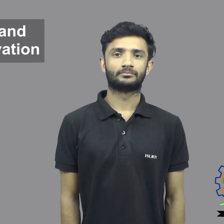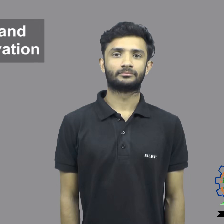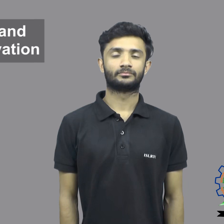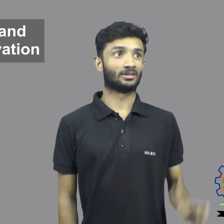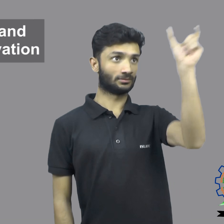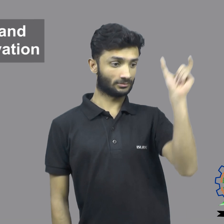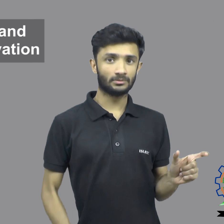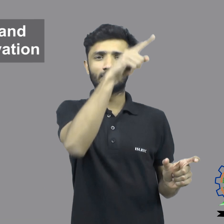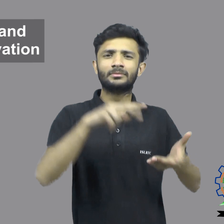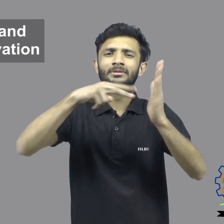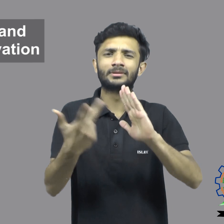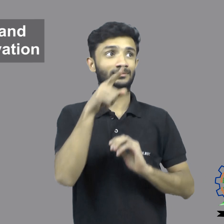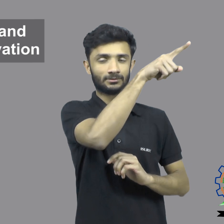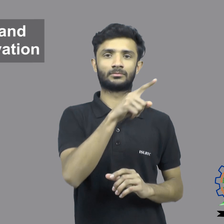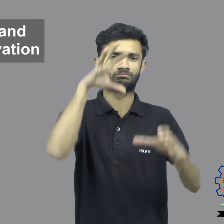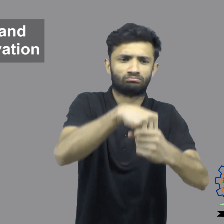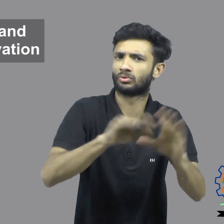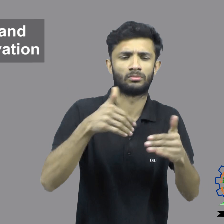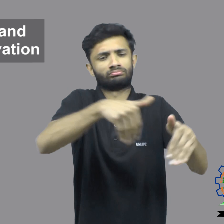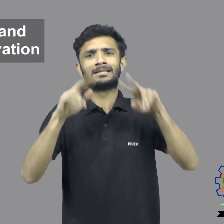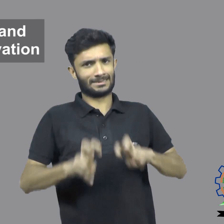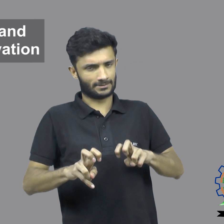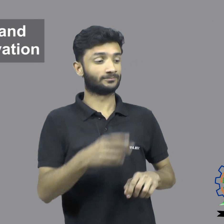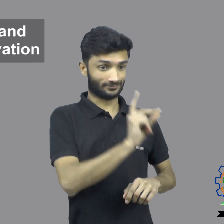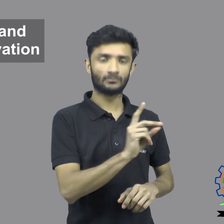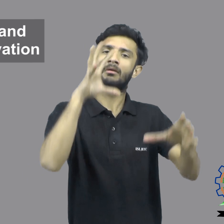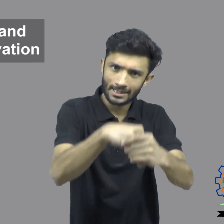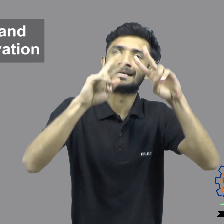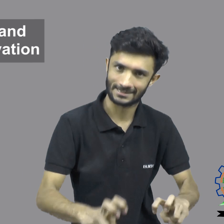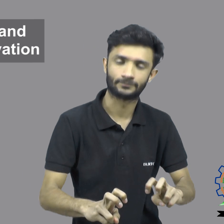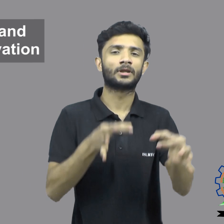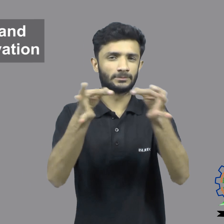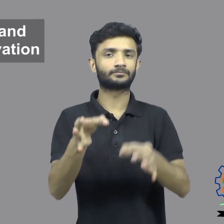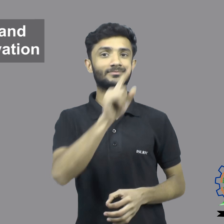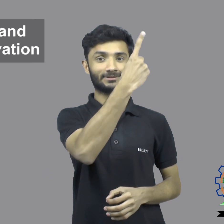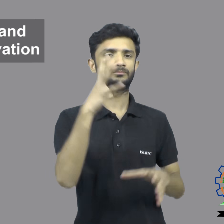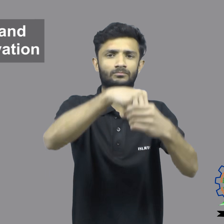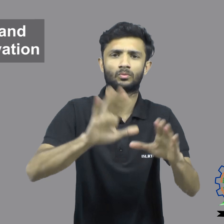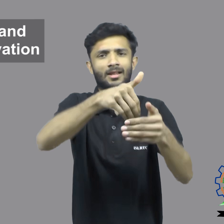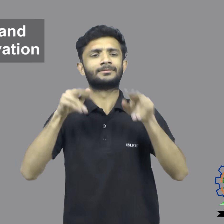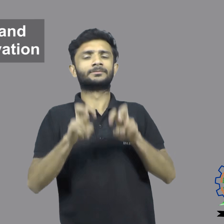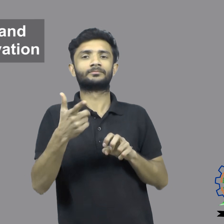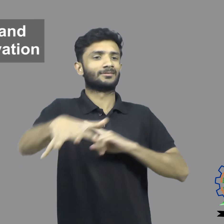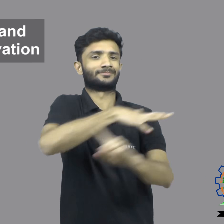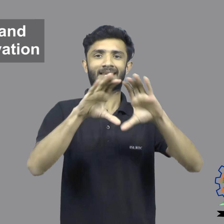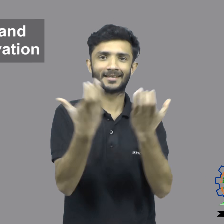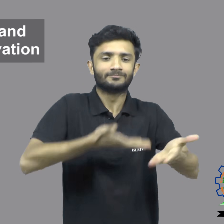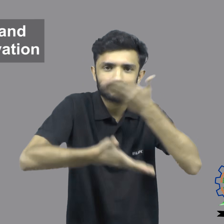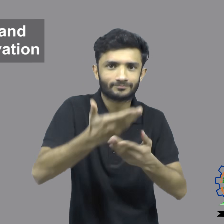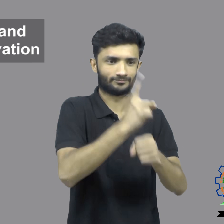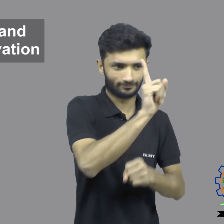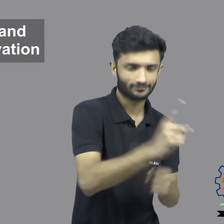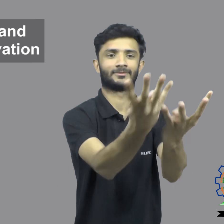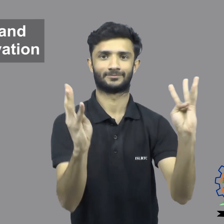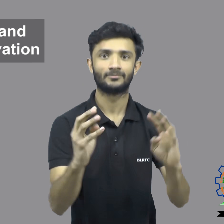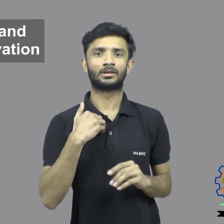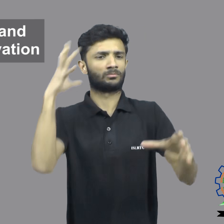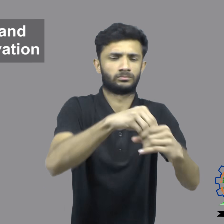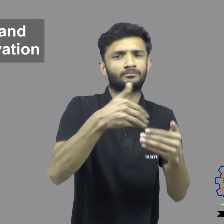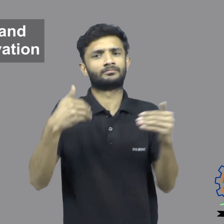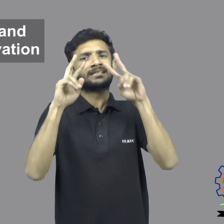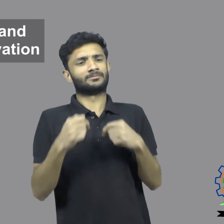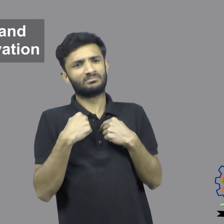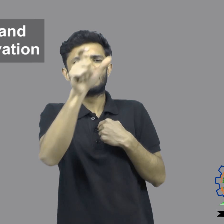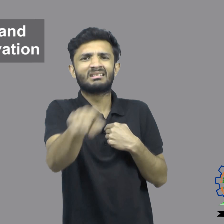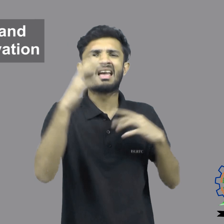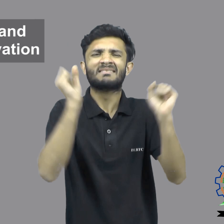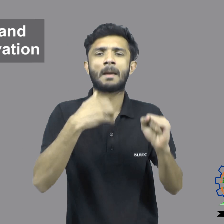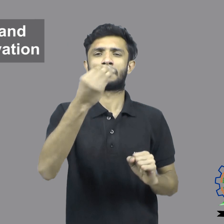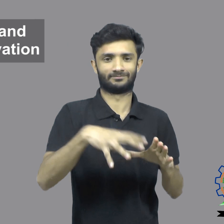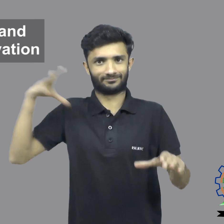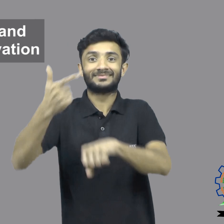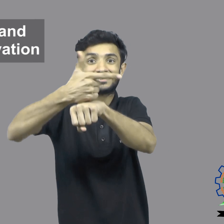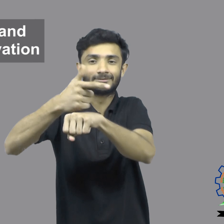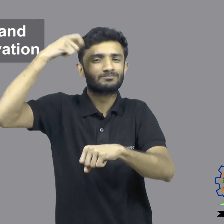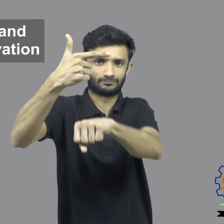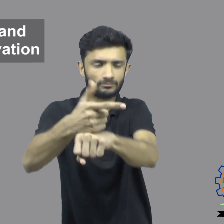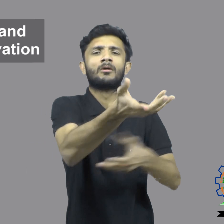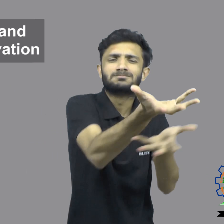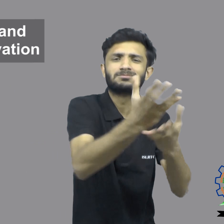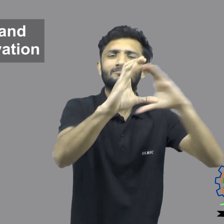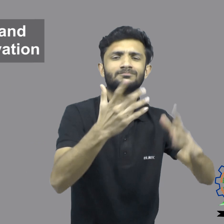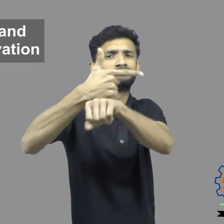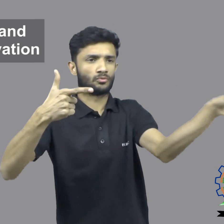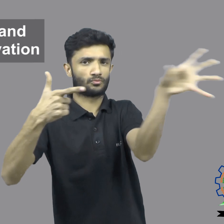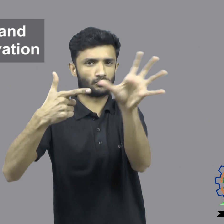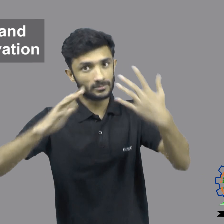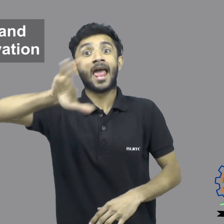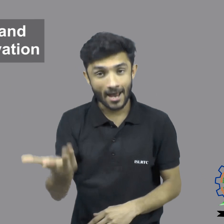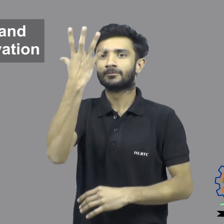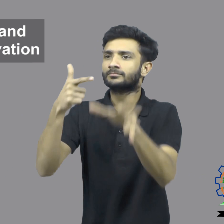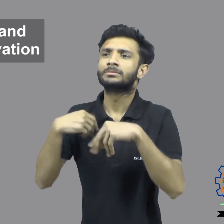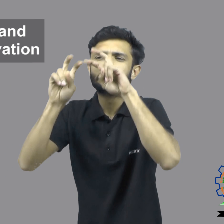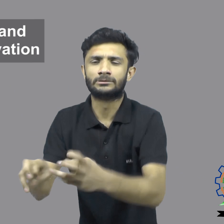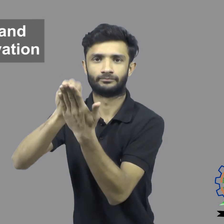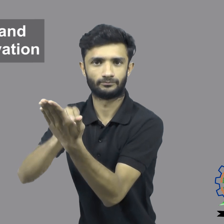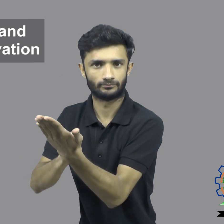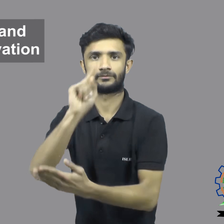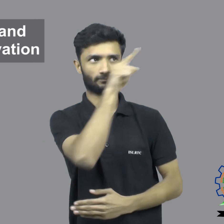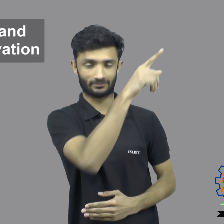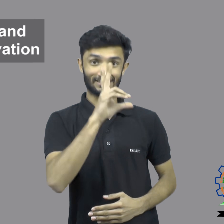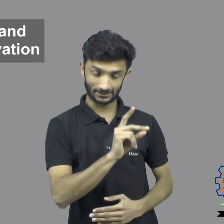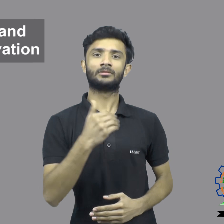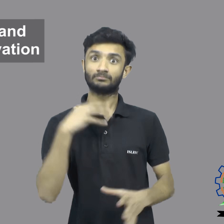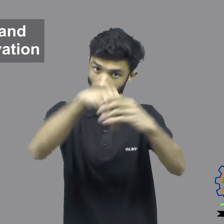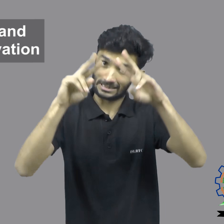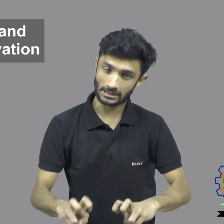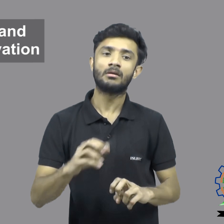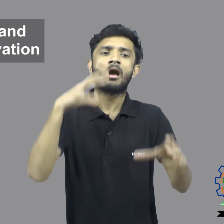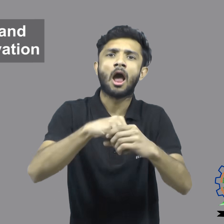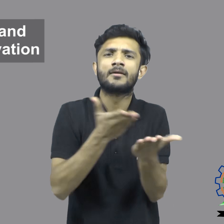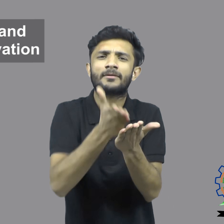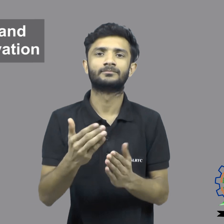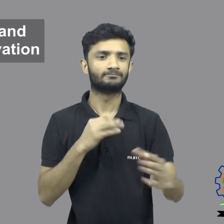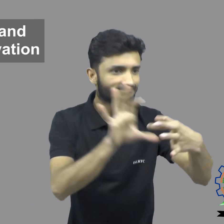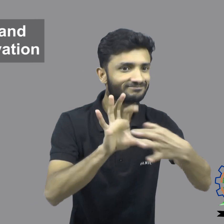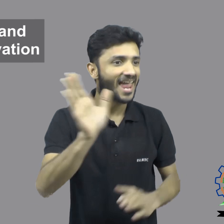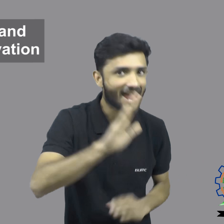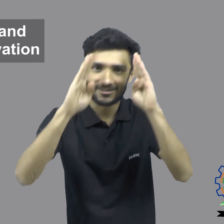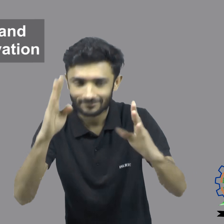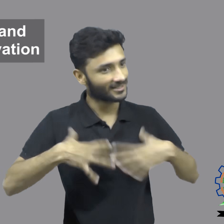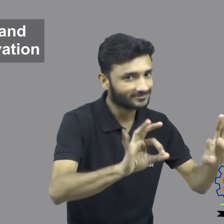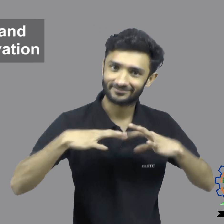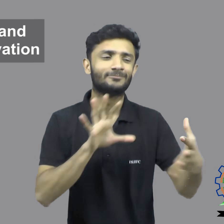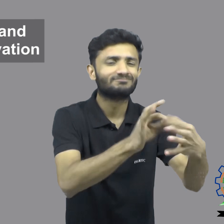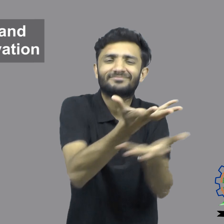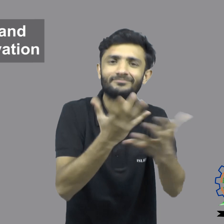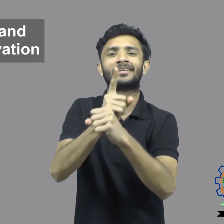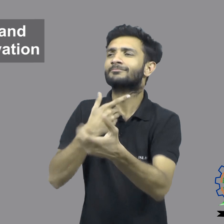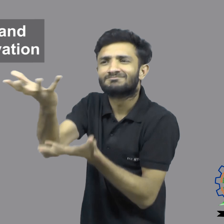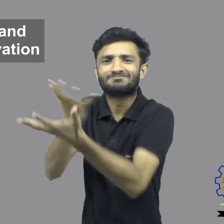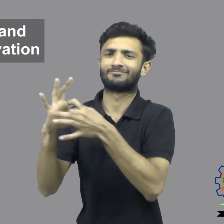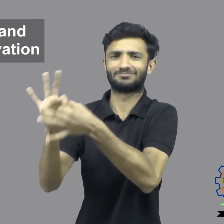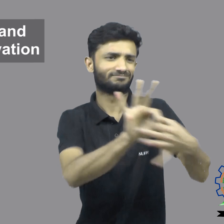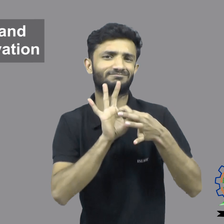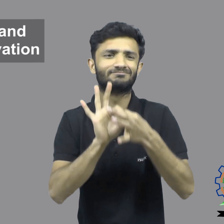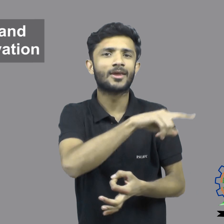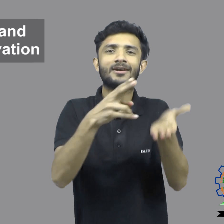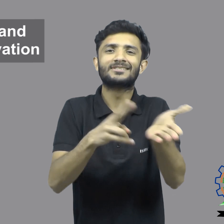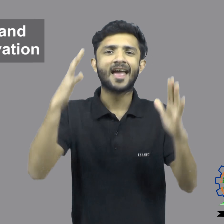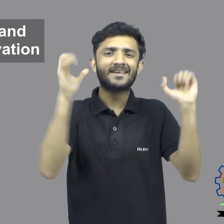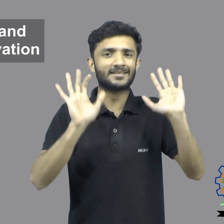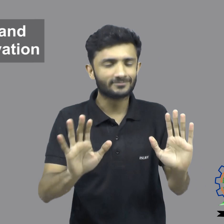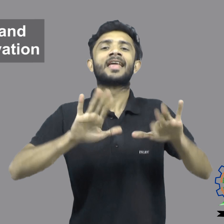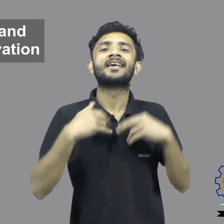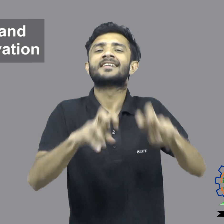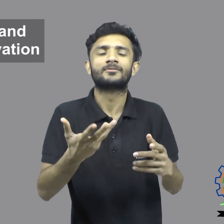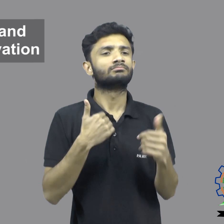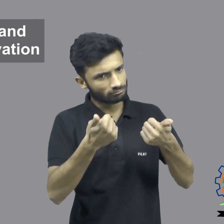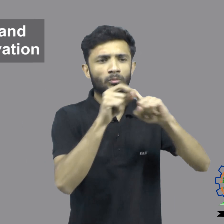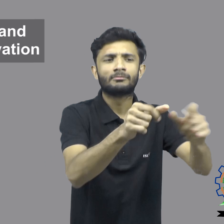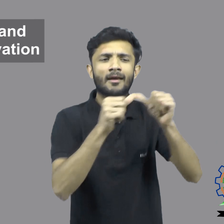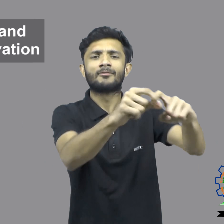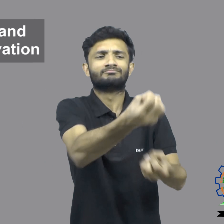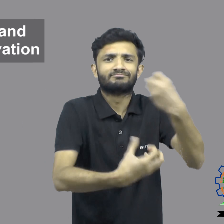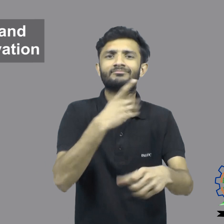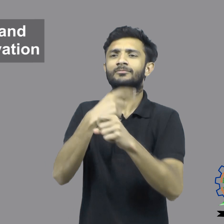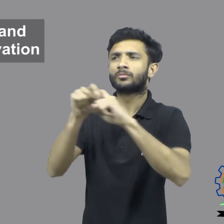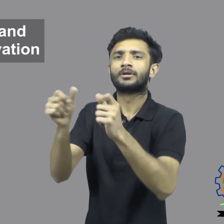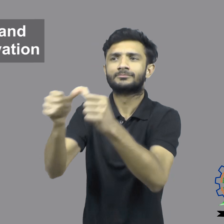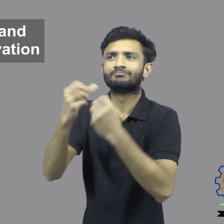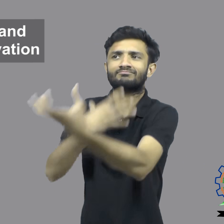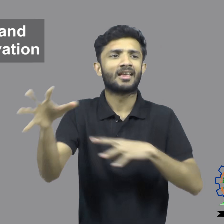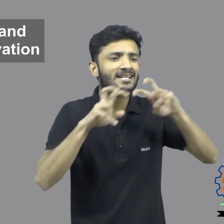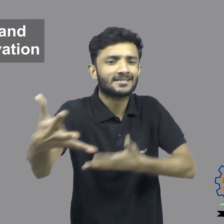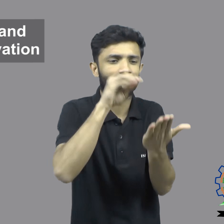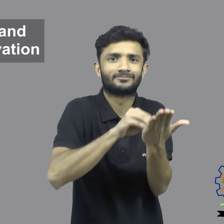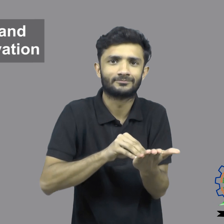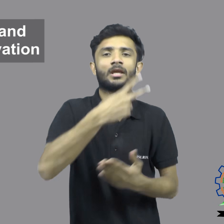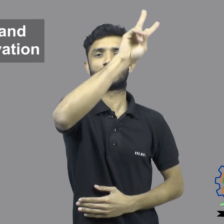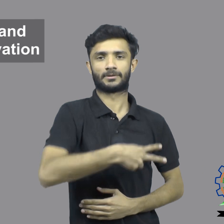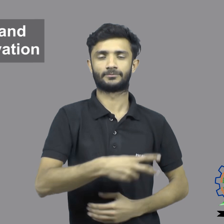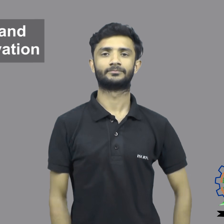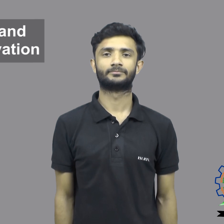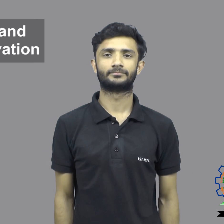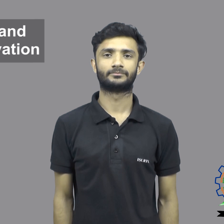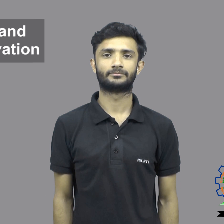Non-Participant and Participant Observation